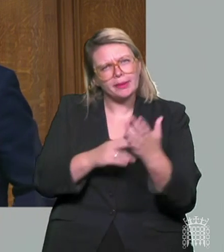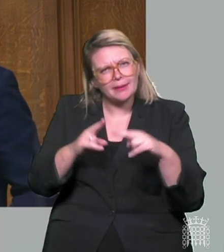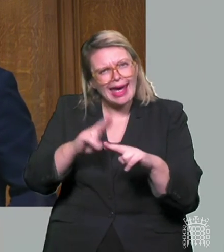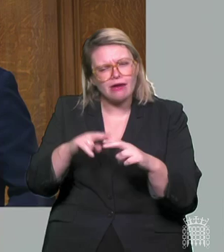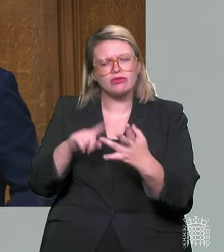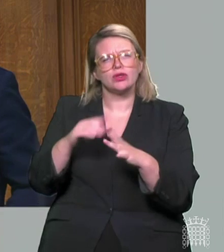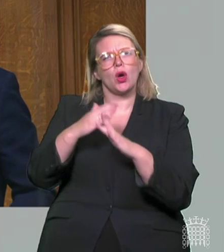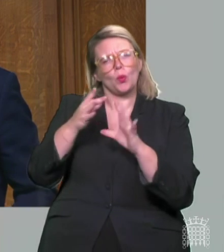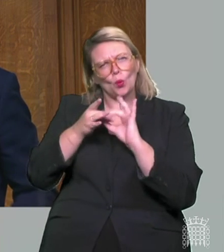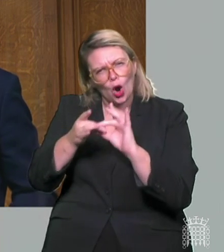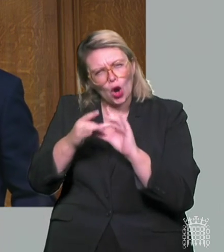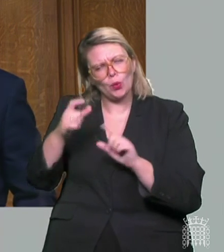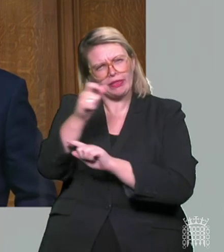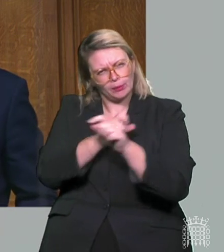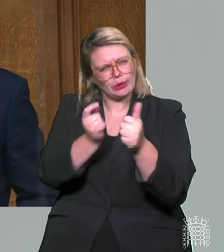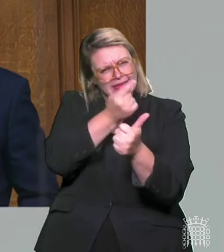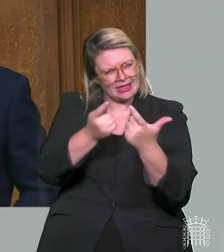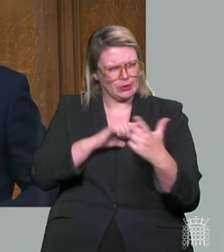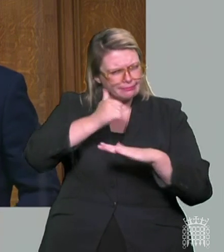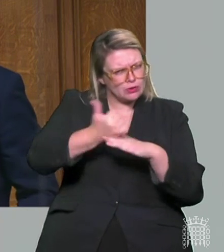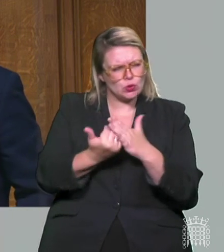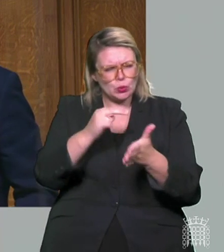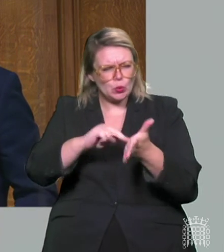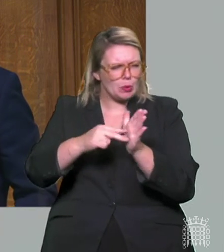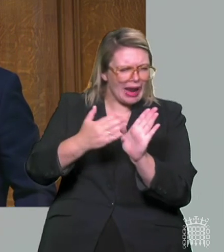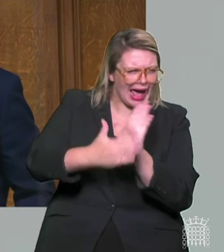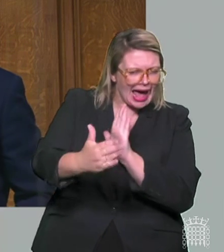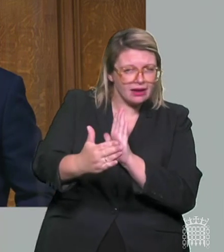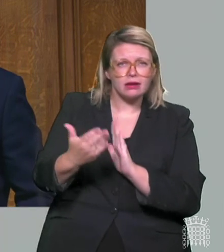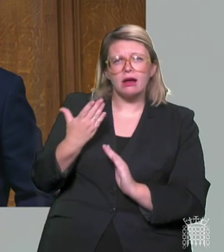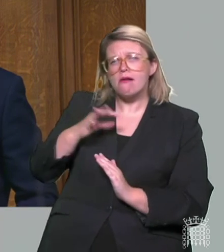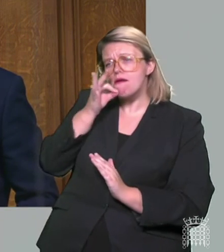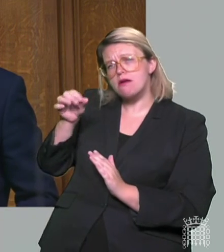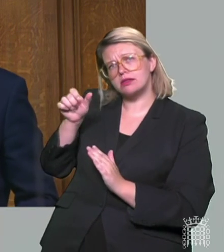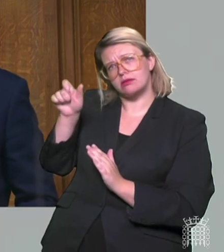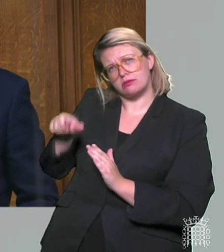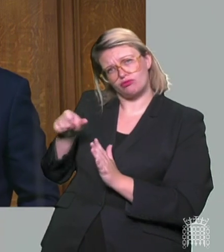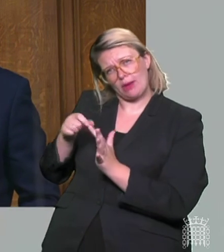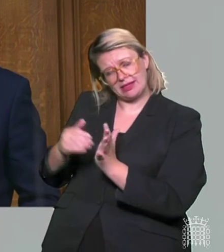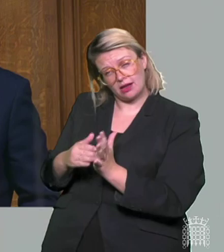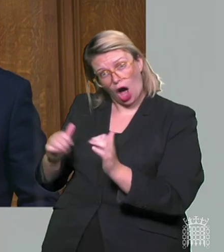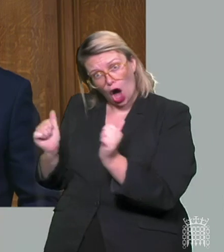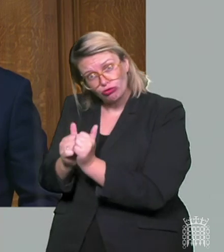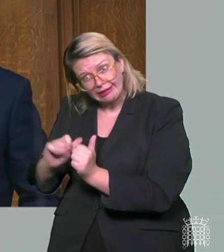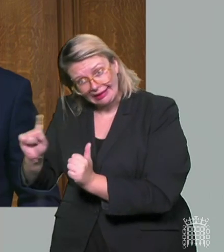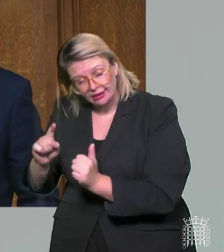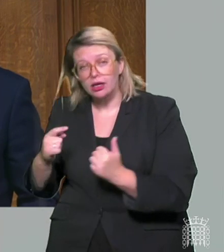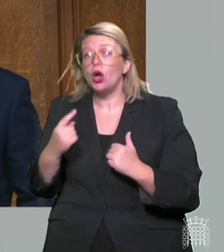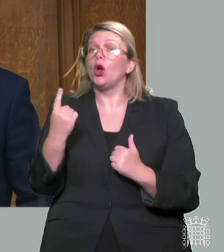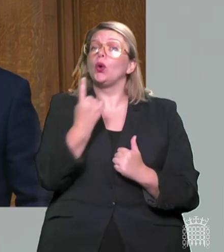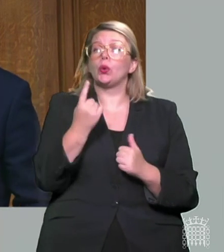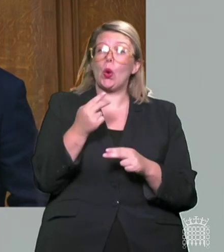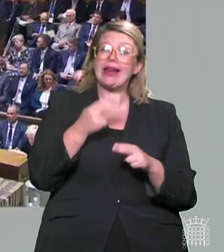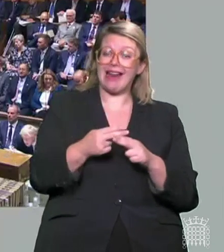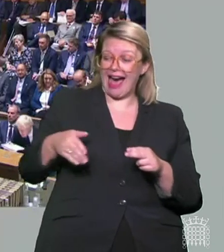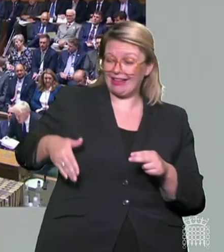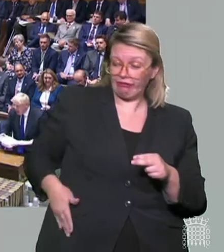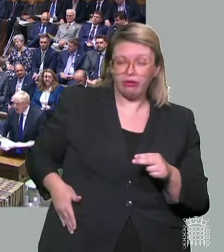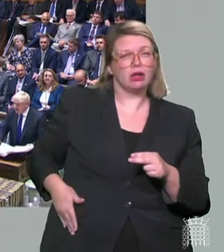Does the Prime Minister agree that if someone carries a knife in Milton Keynes, they should expect to end up behind bars?